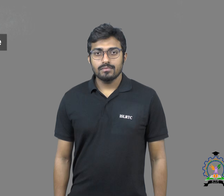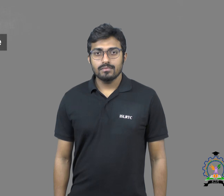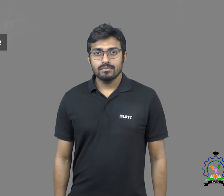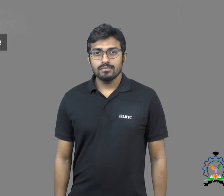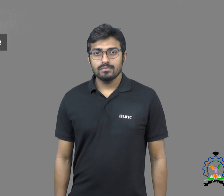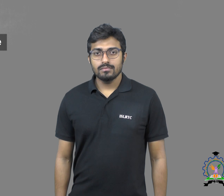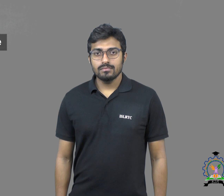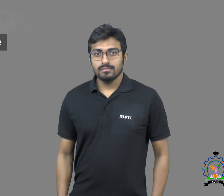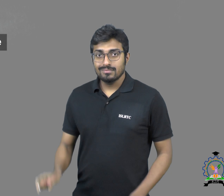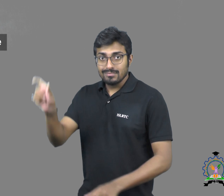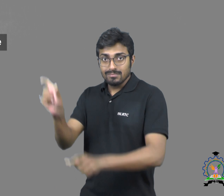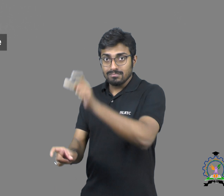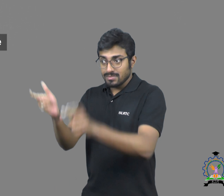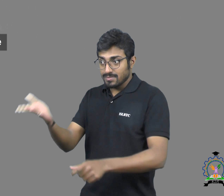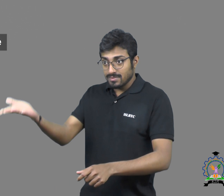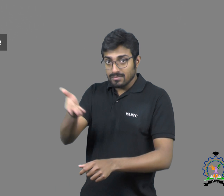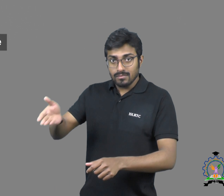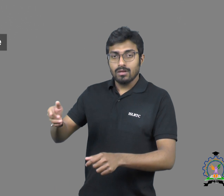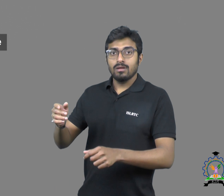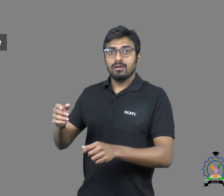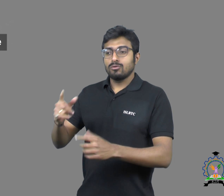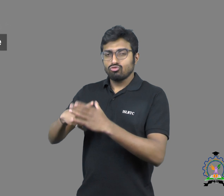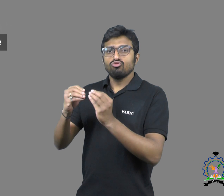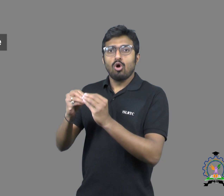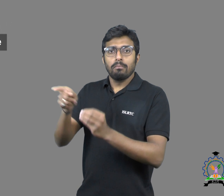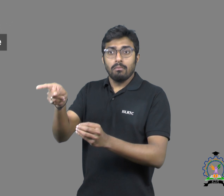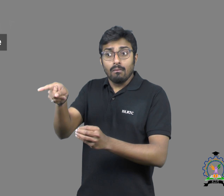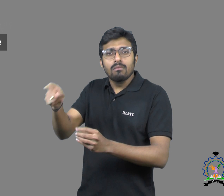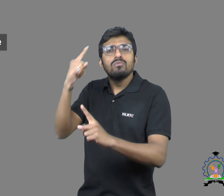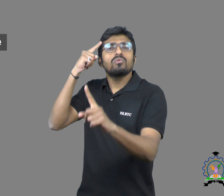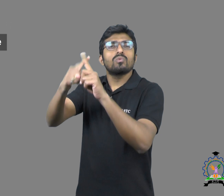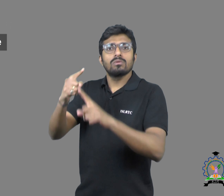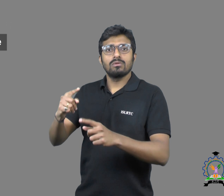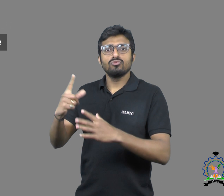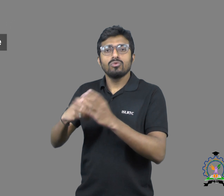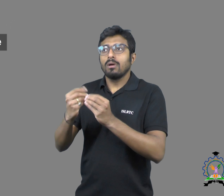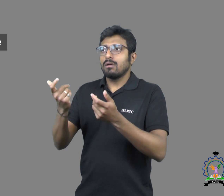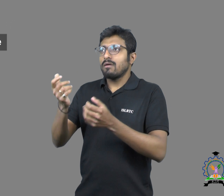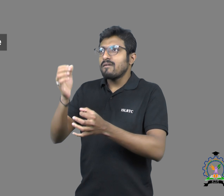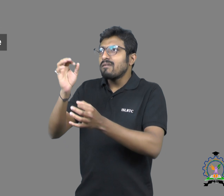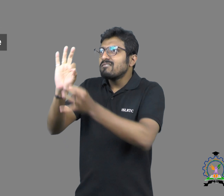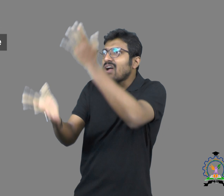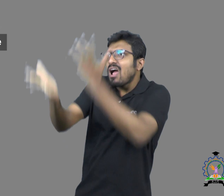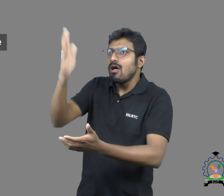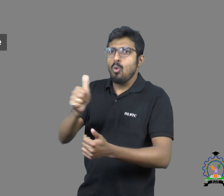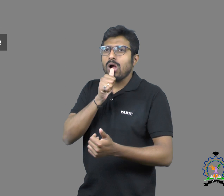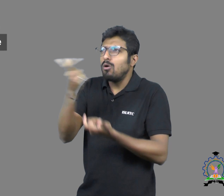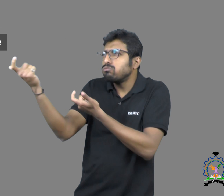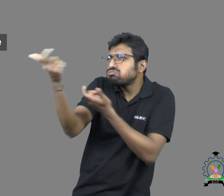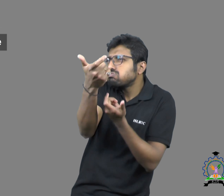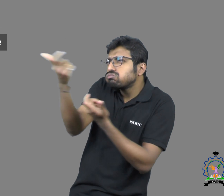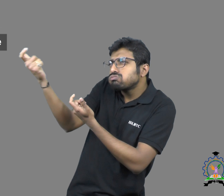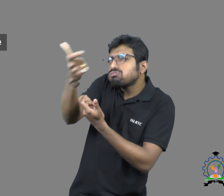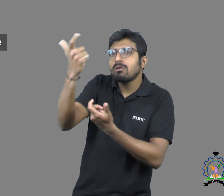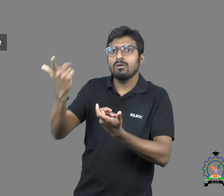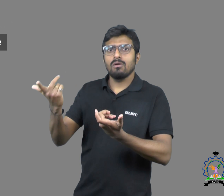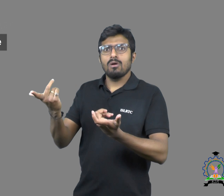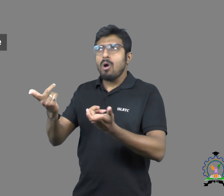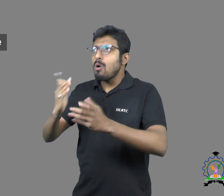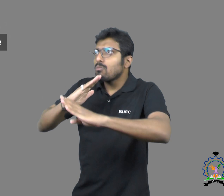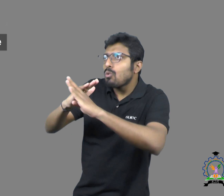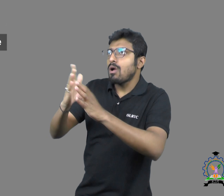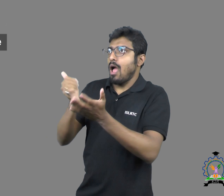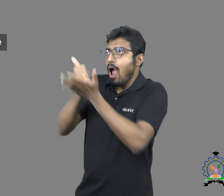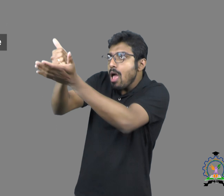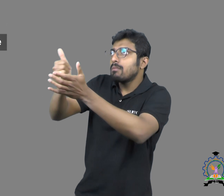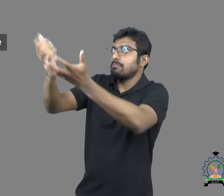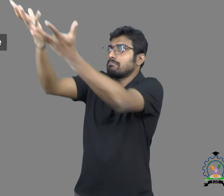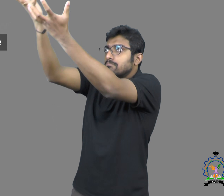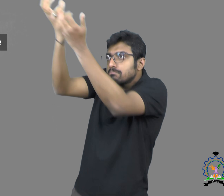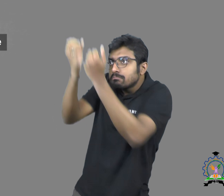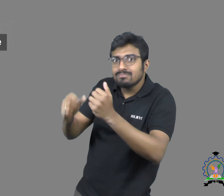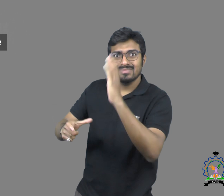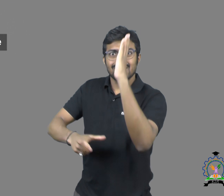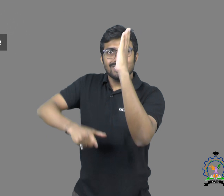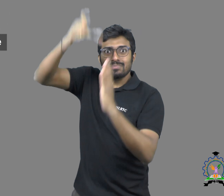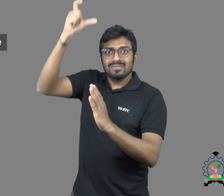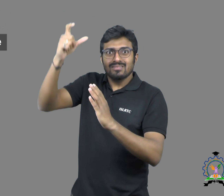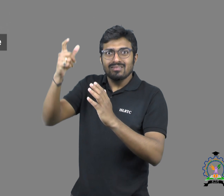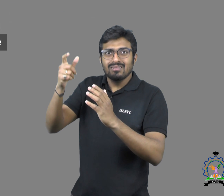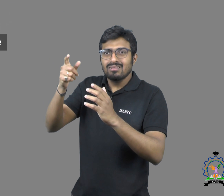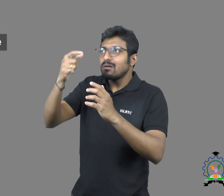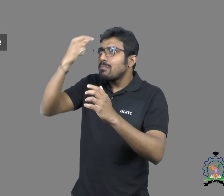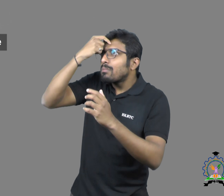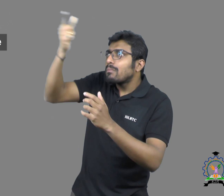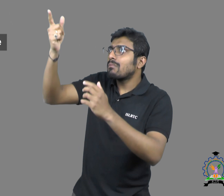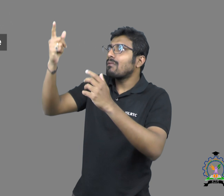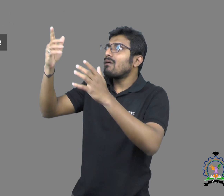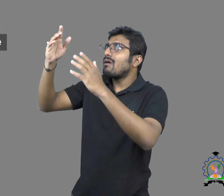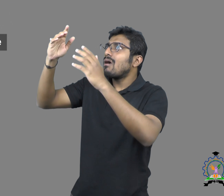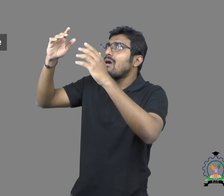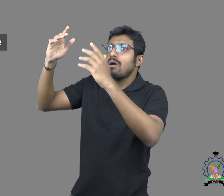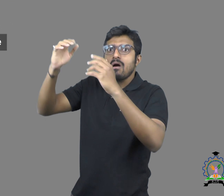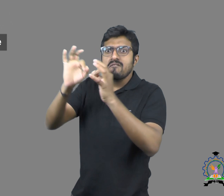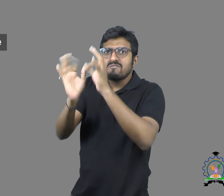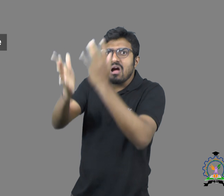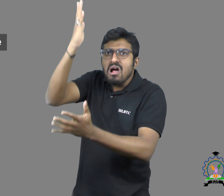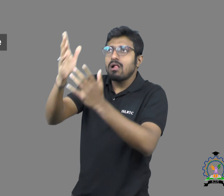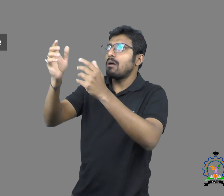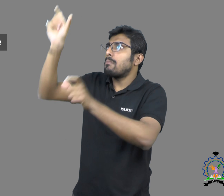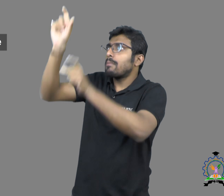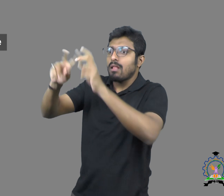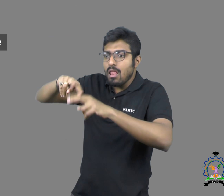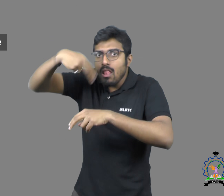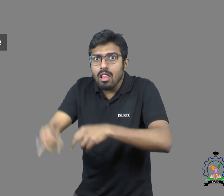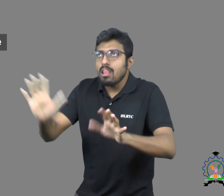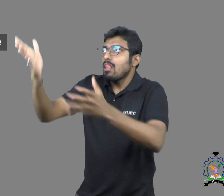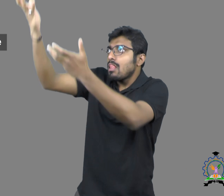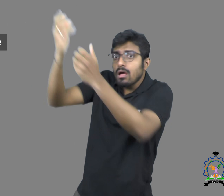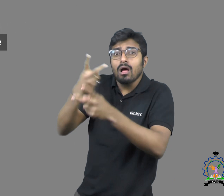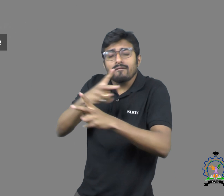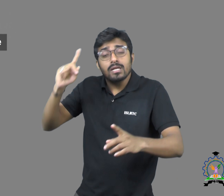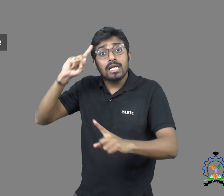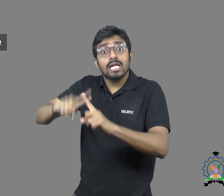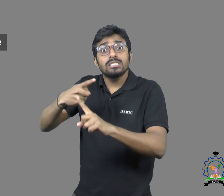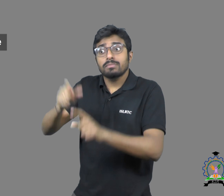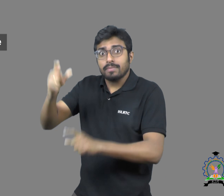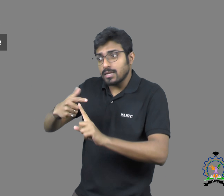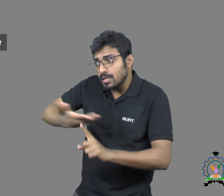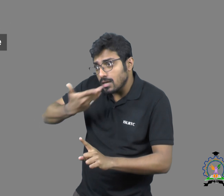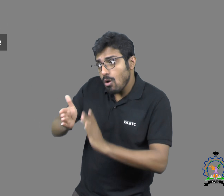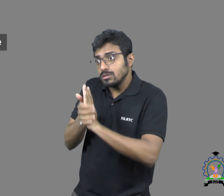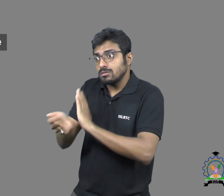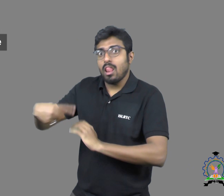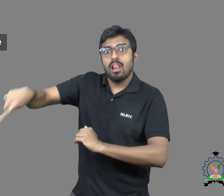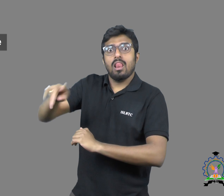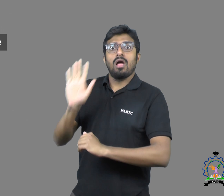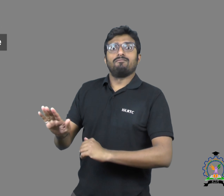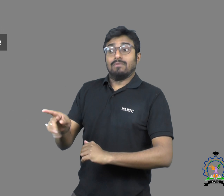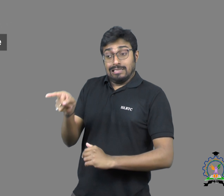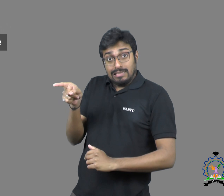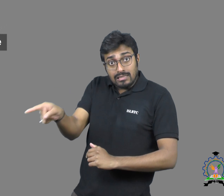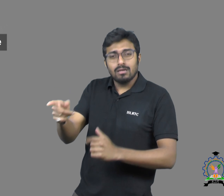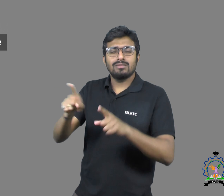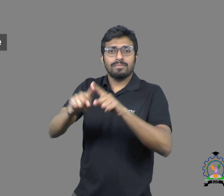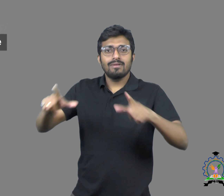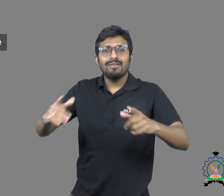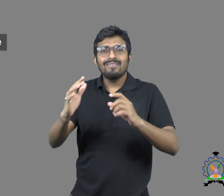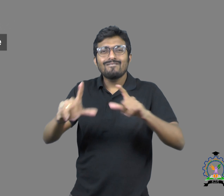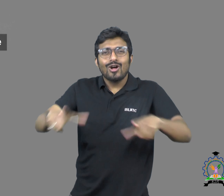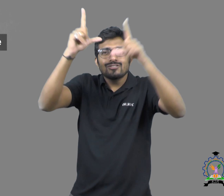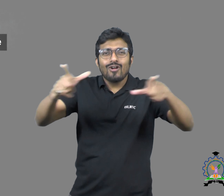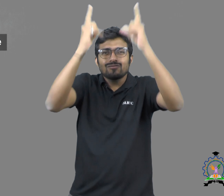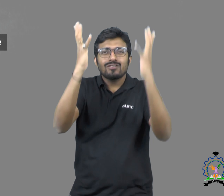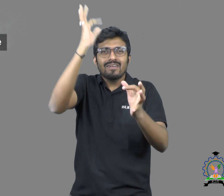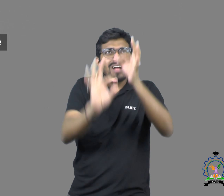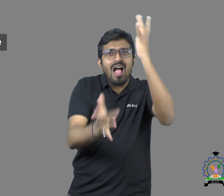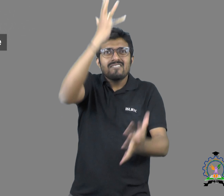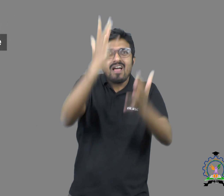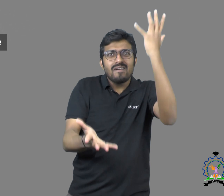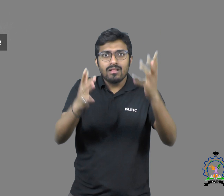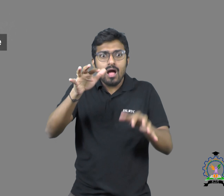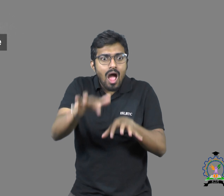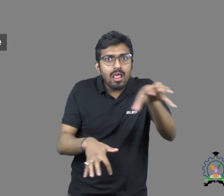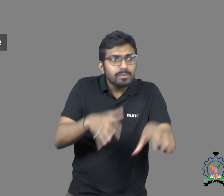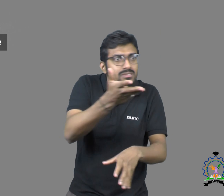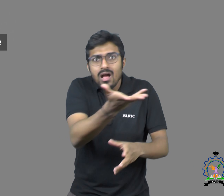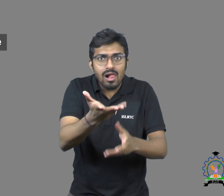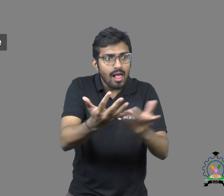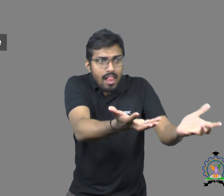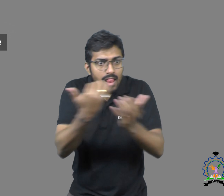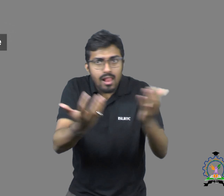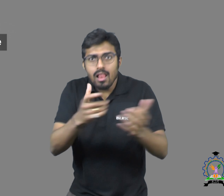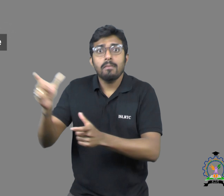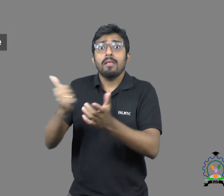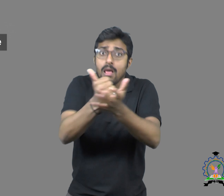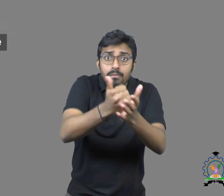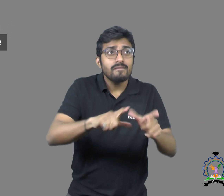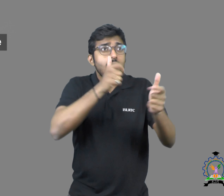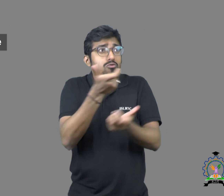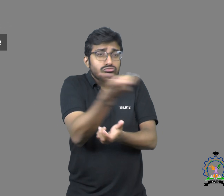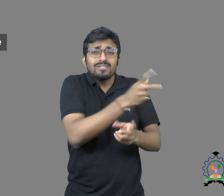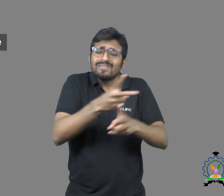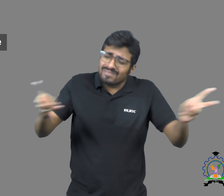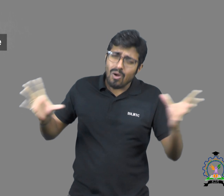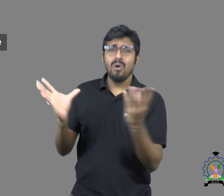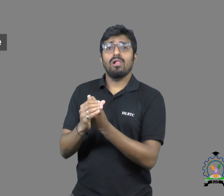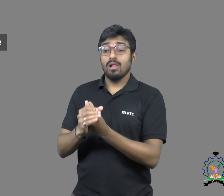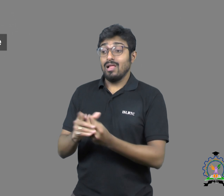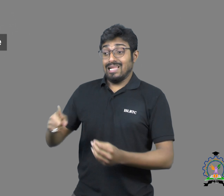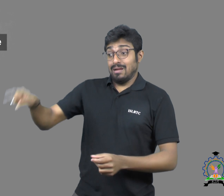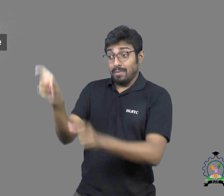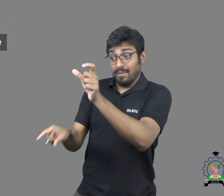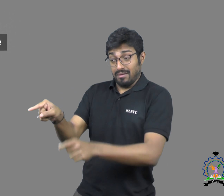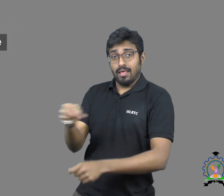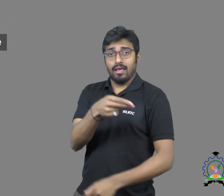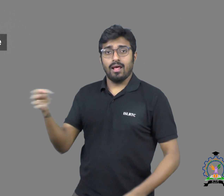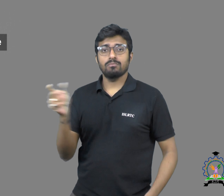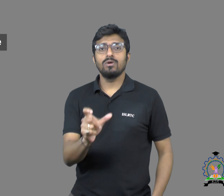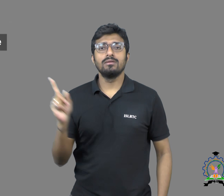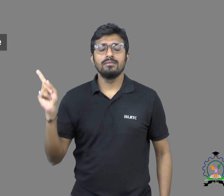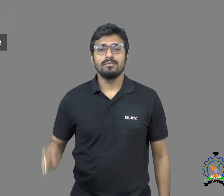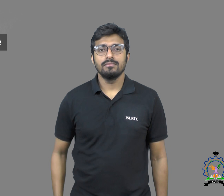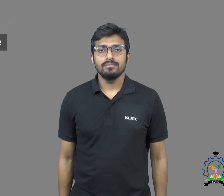Fire Brigade